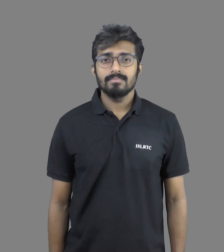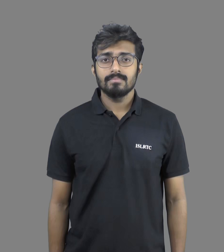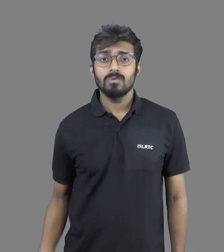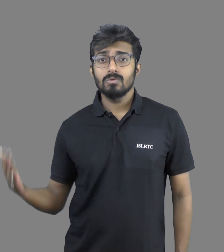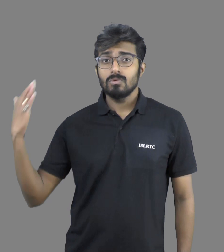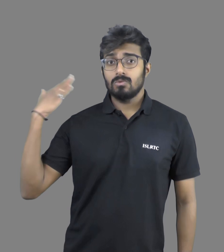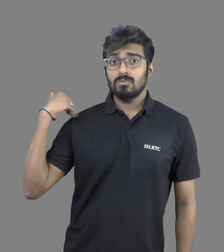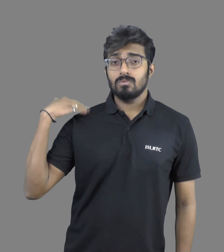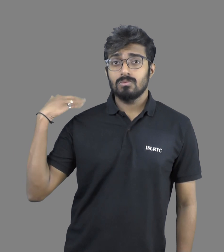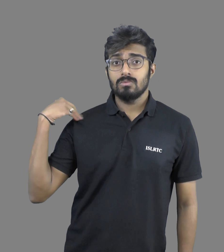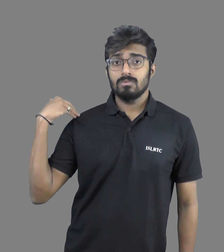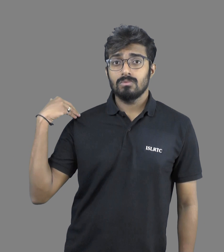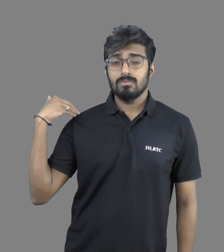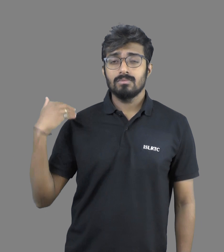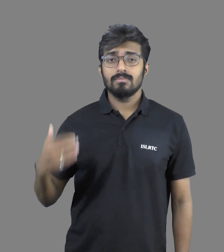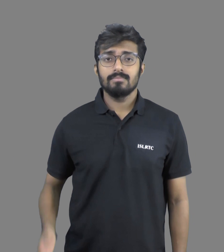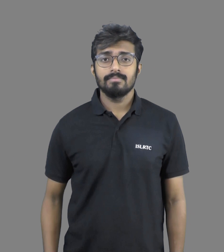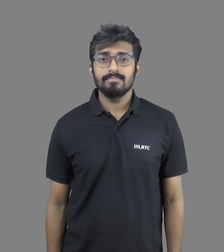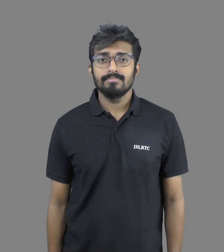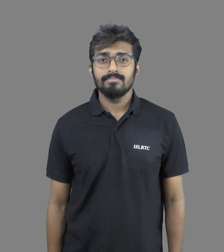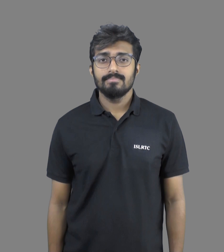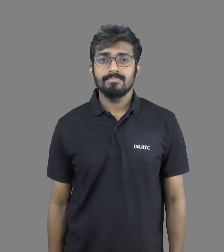Call (Someone Called Me)